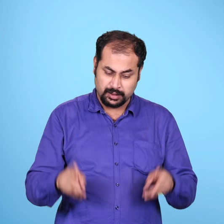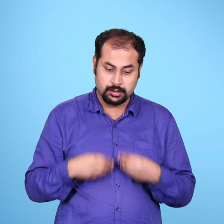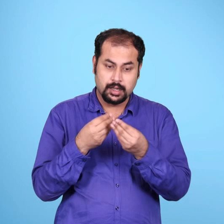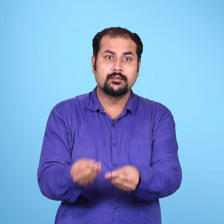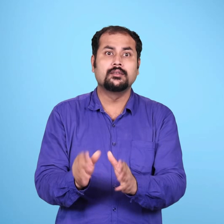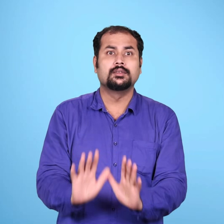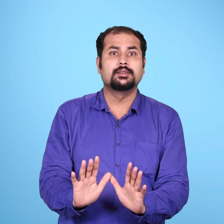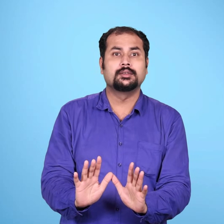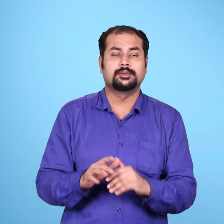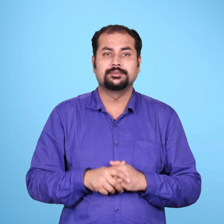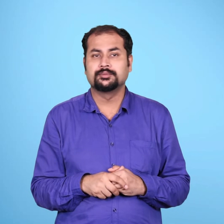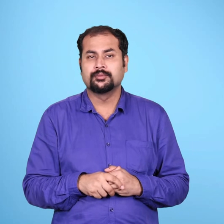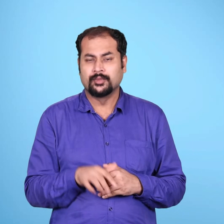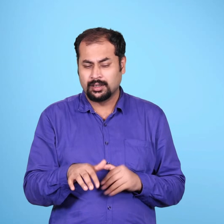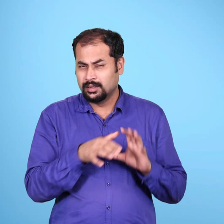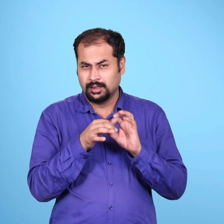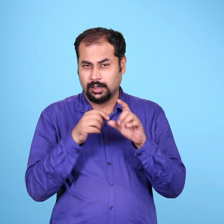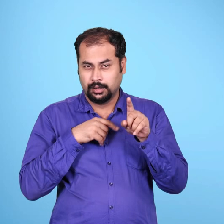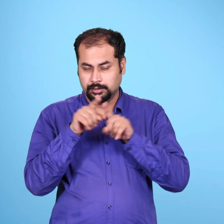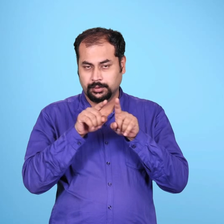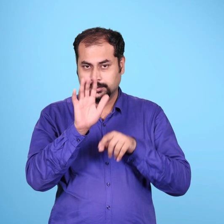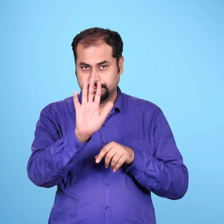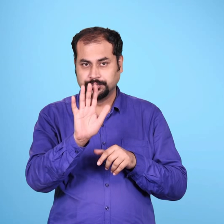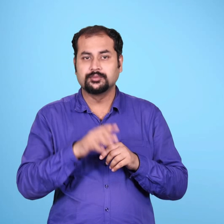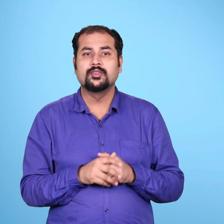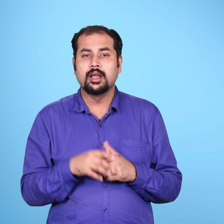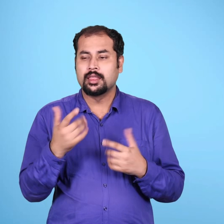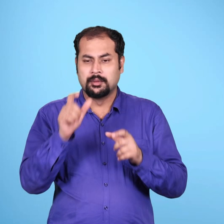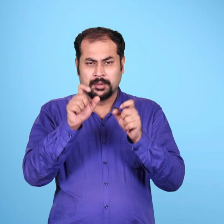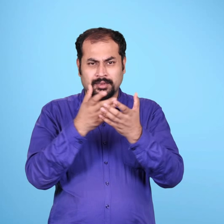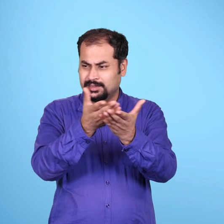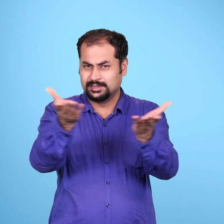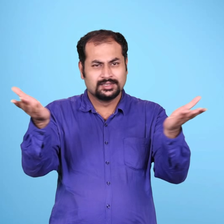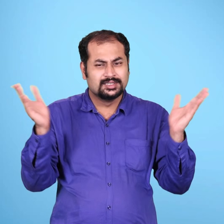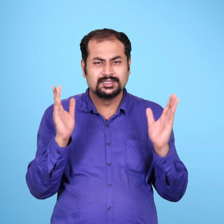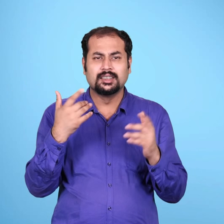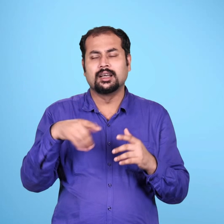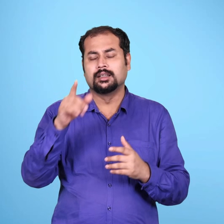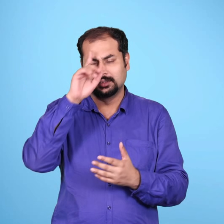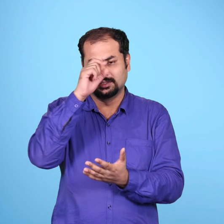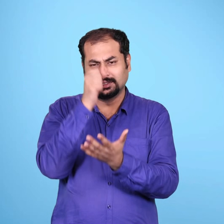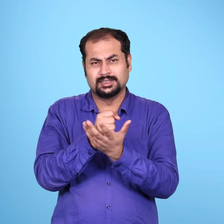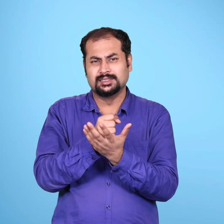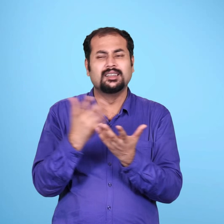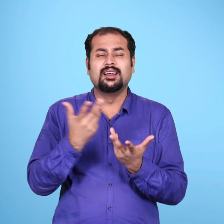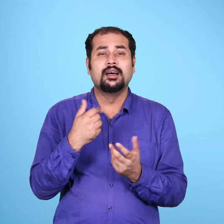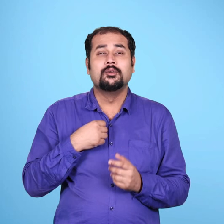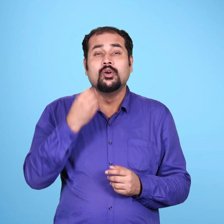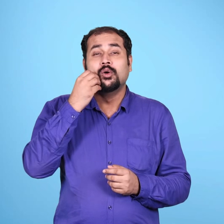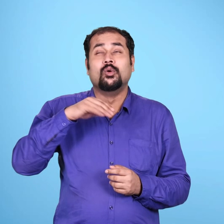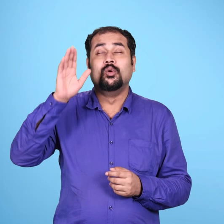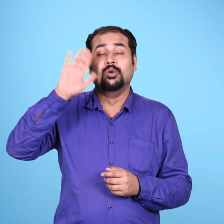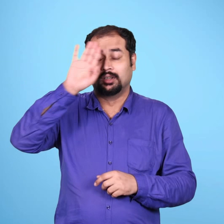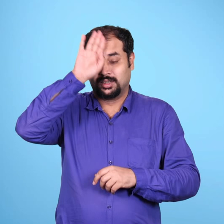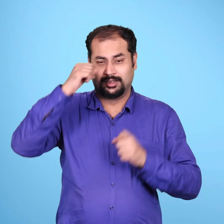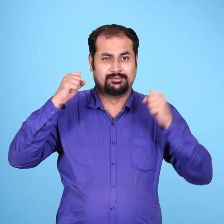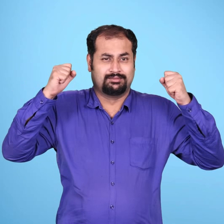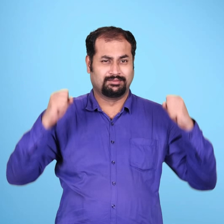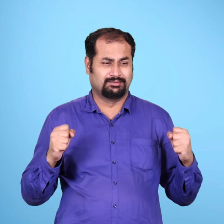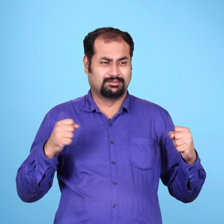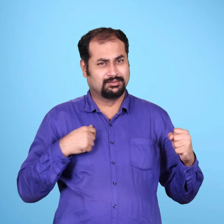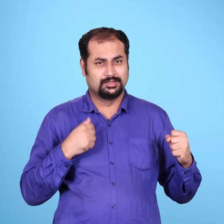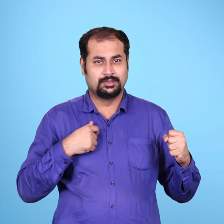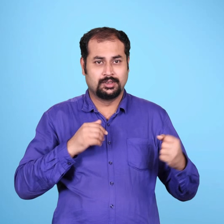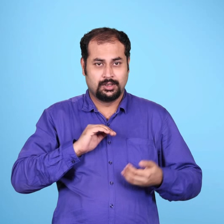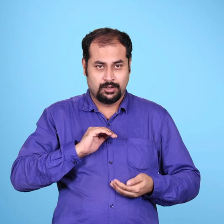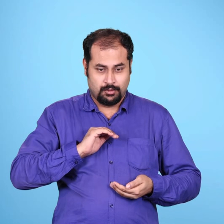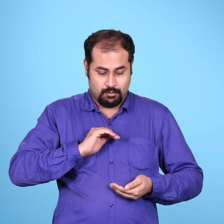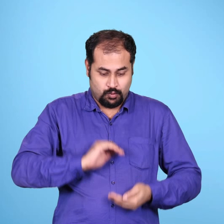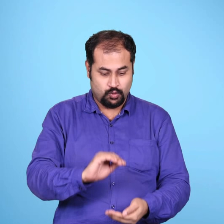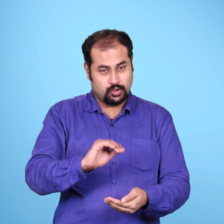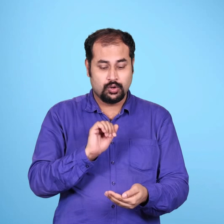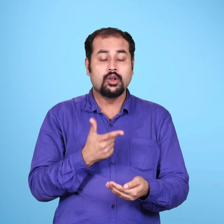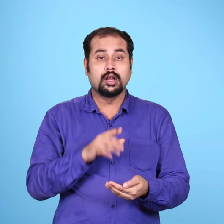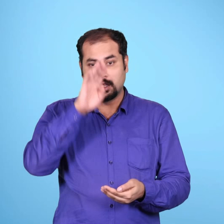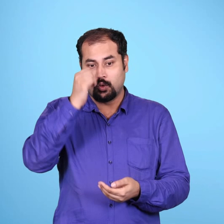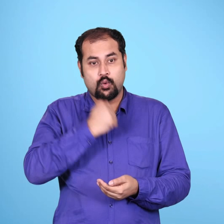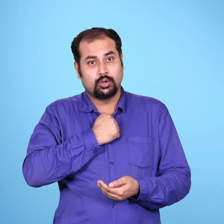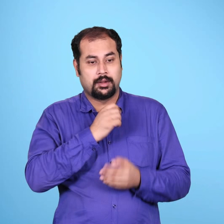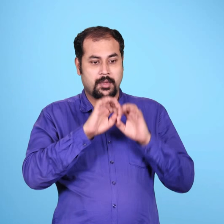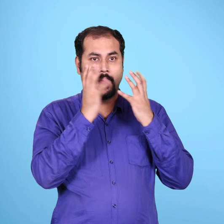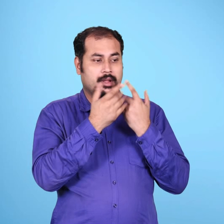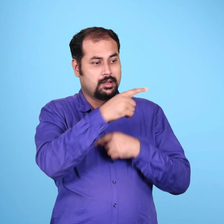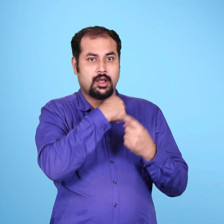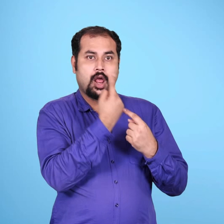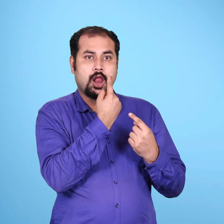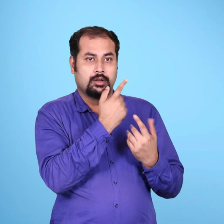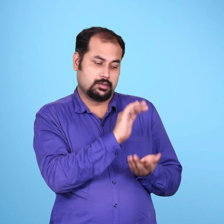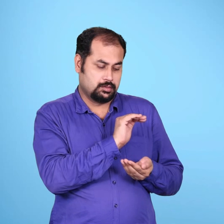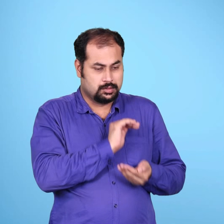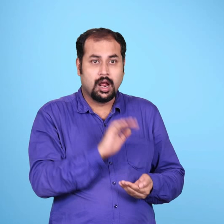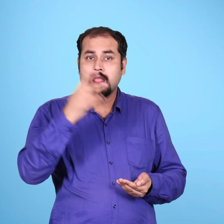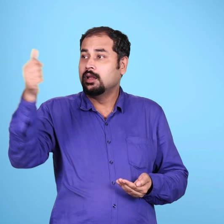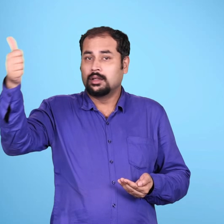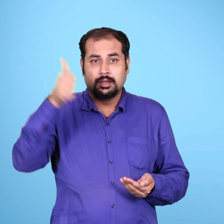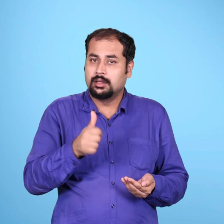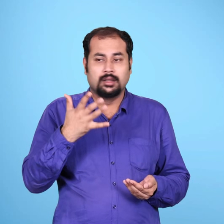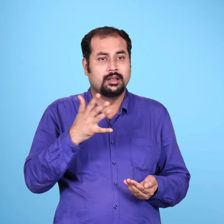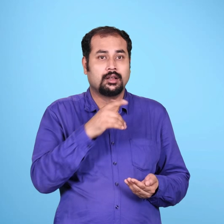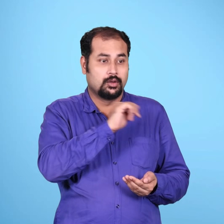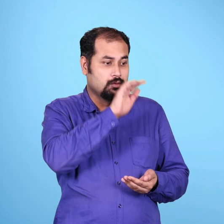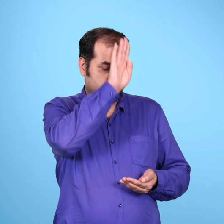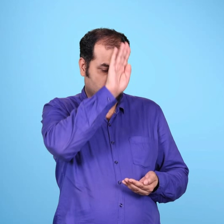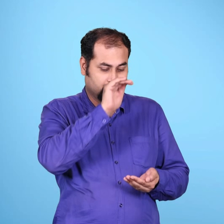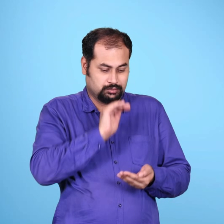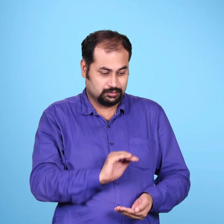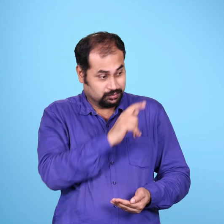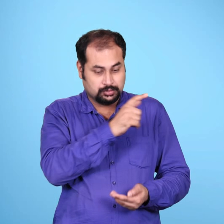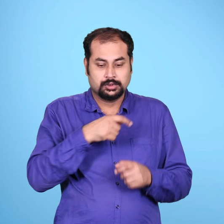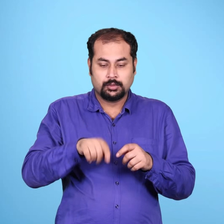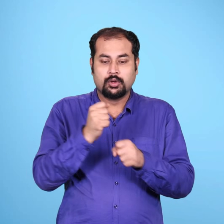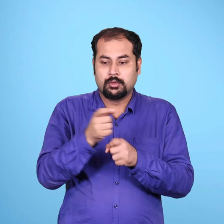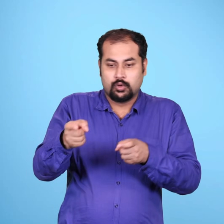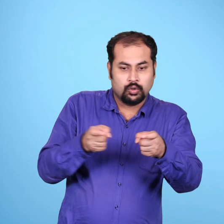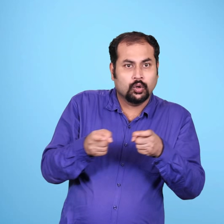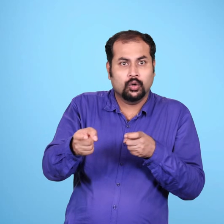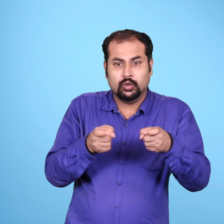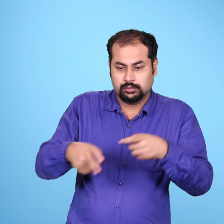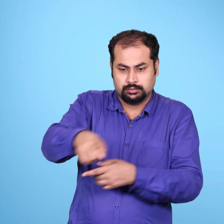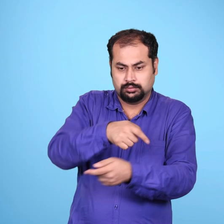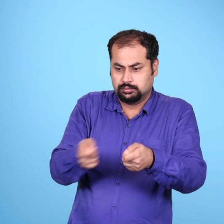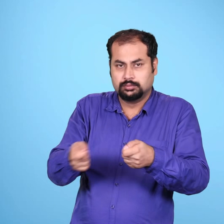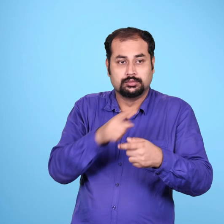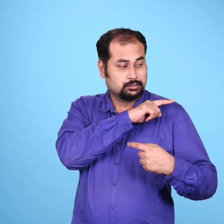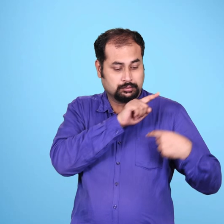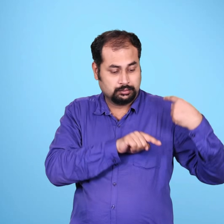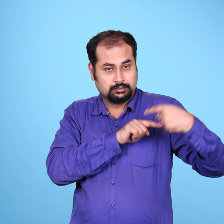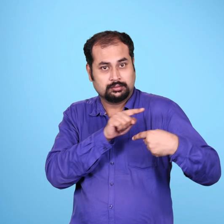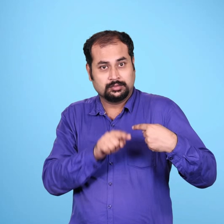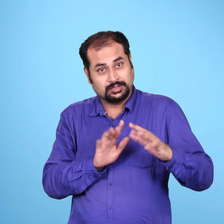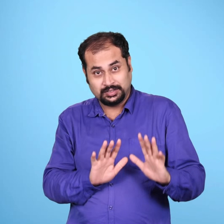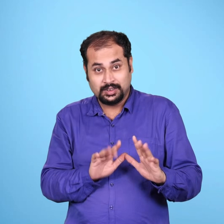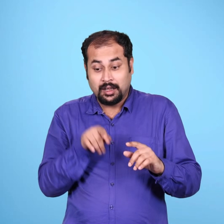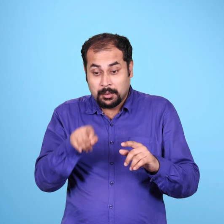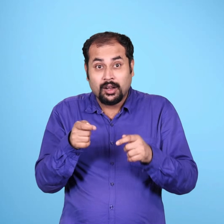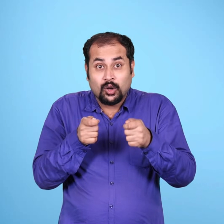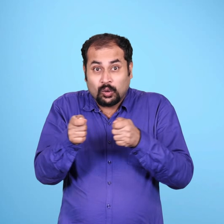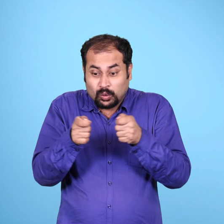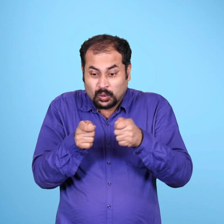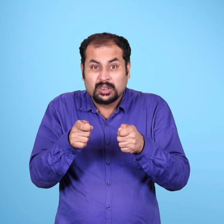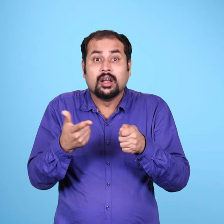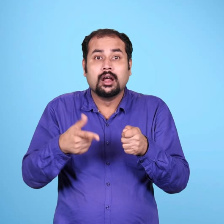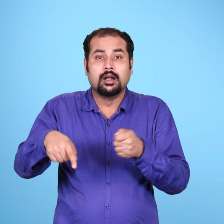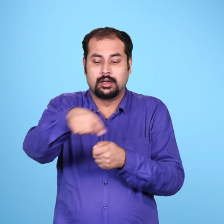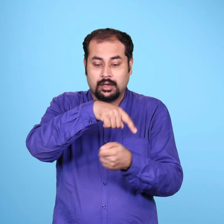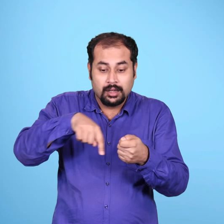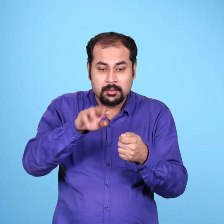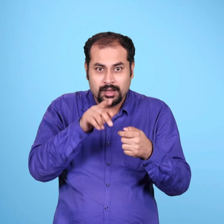Birthright refers to privileges claimed on account of birth. For example, people believed that nobles inherited their rights to govern, because they were born in certain families,